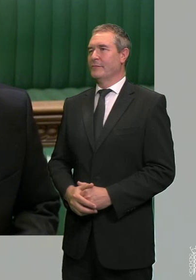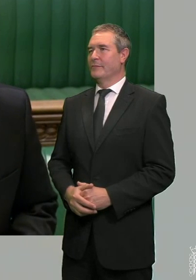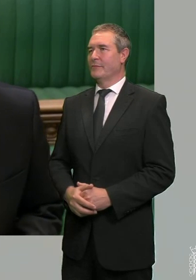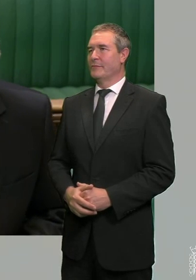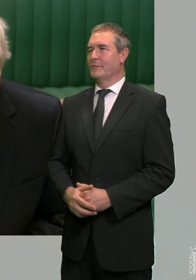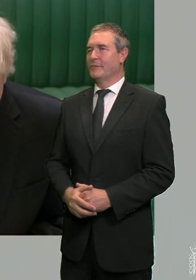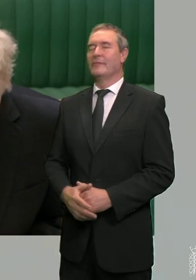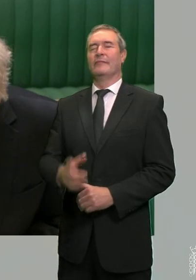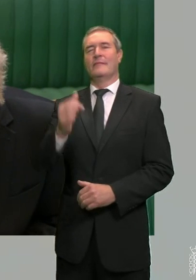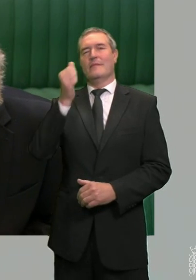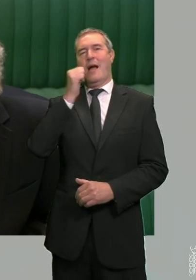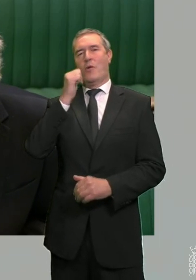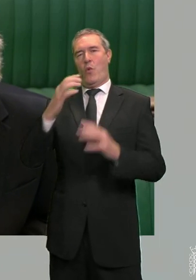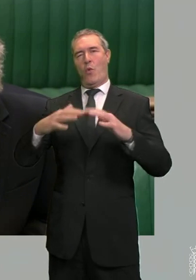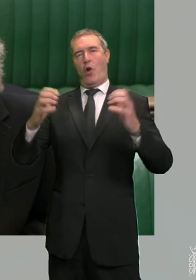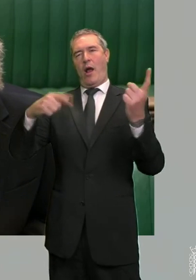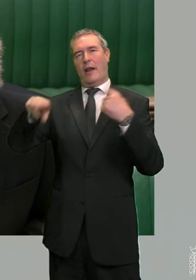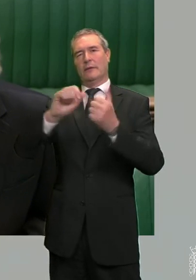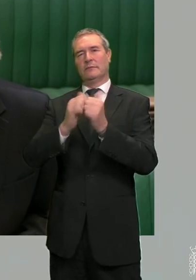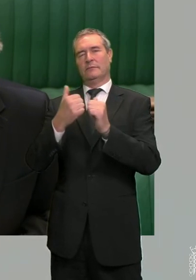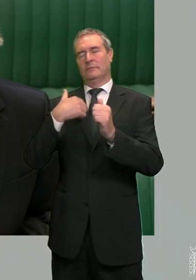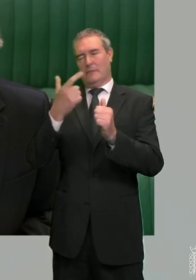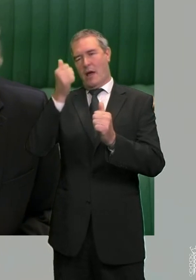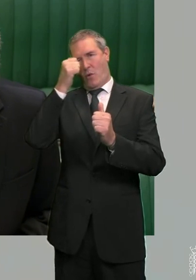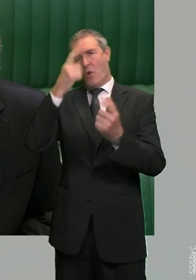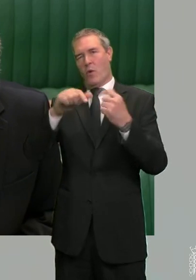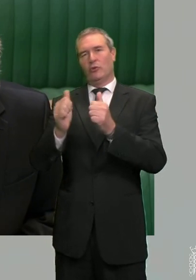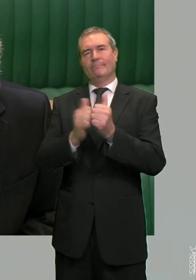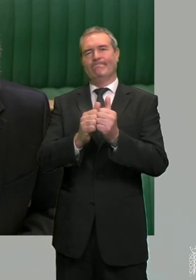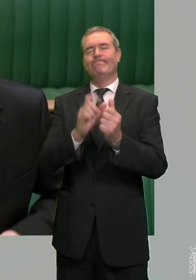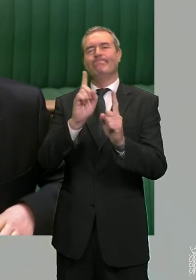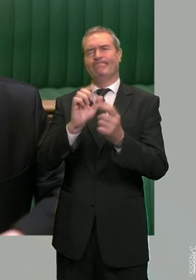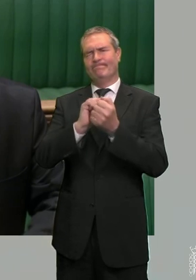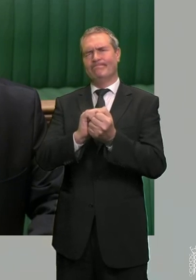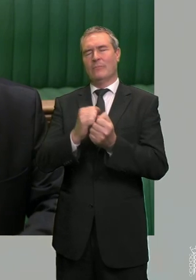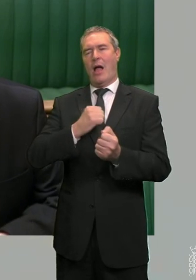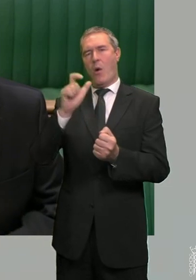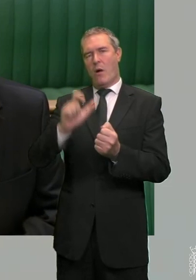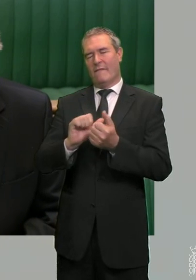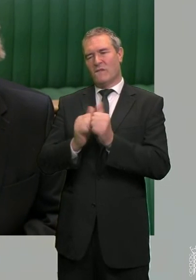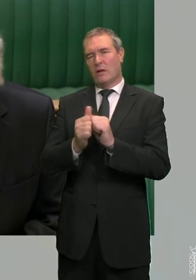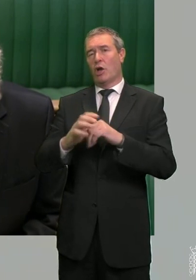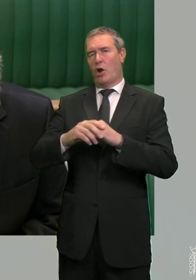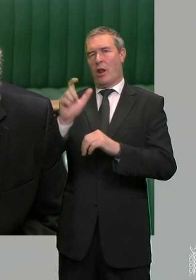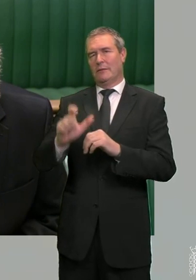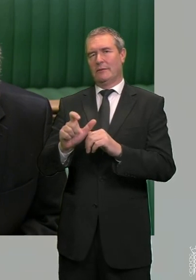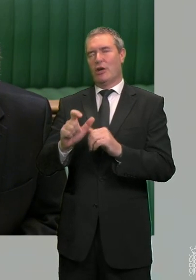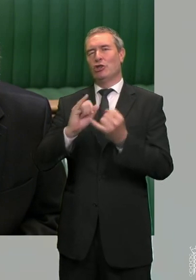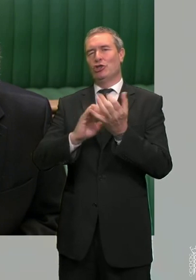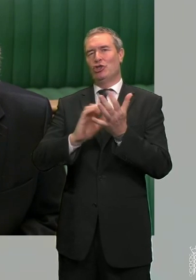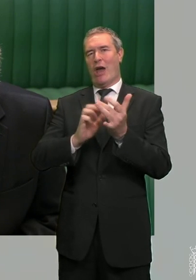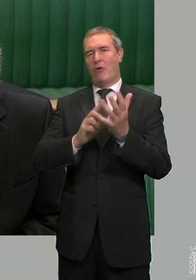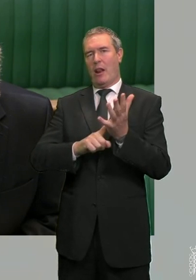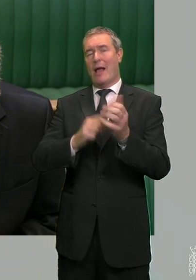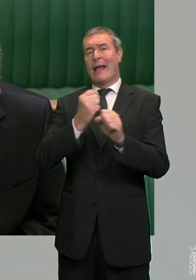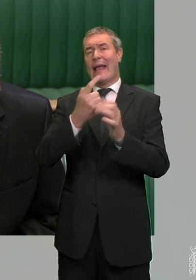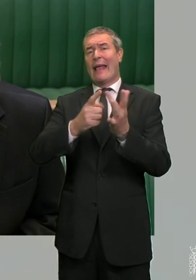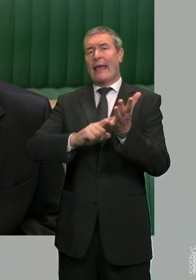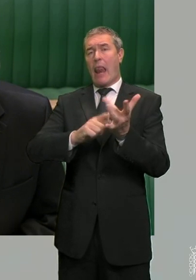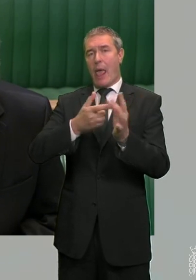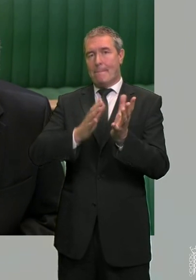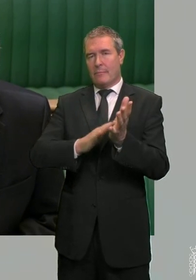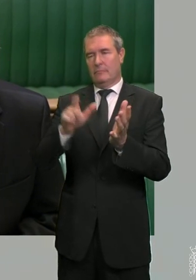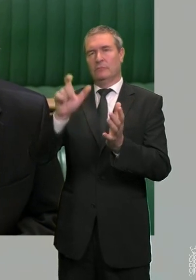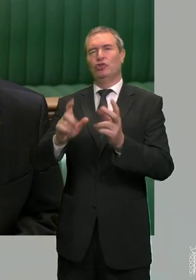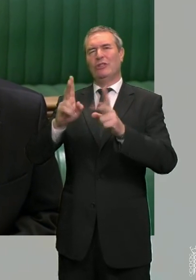I know colleagues across the House will wish to join me in paying tribute to our dear friend and colleague, Dame Cheryl Gillan, who sadly died last week.